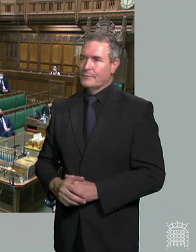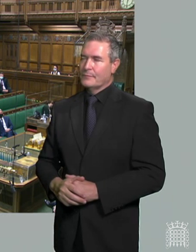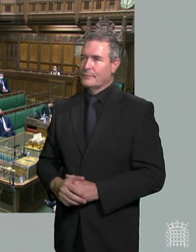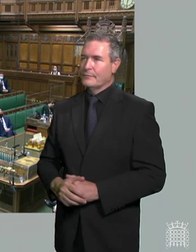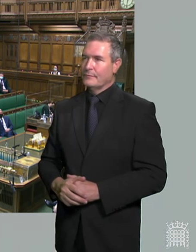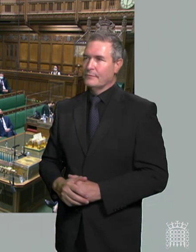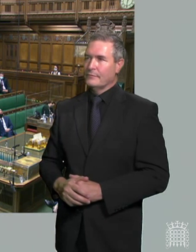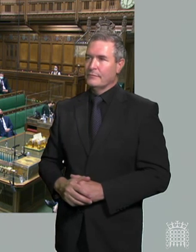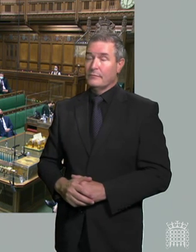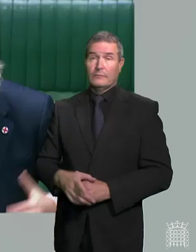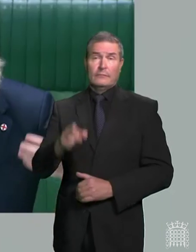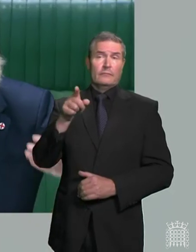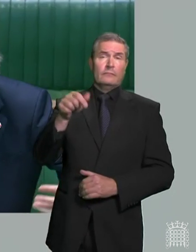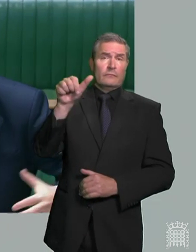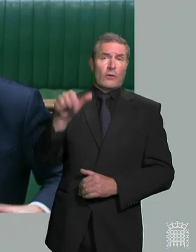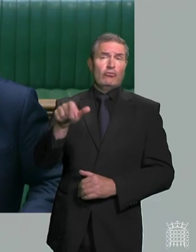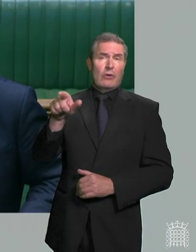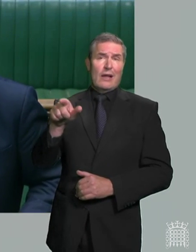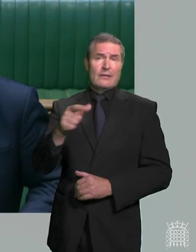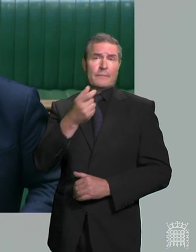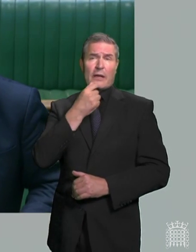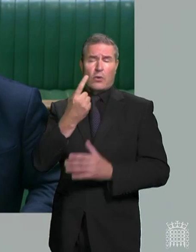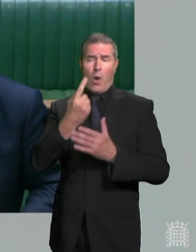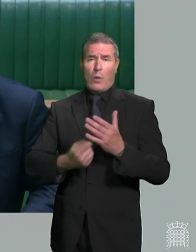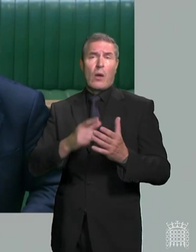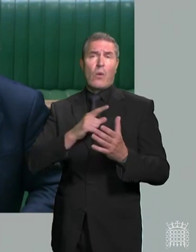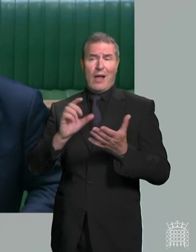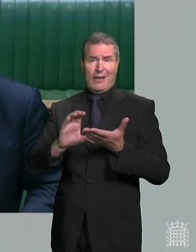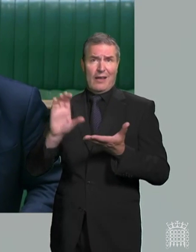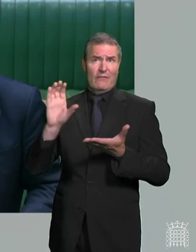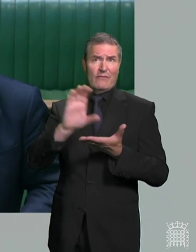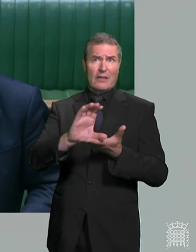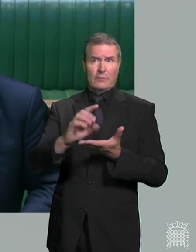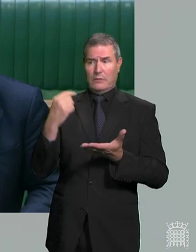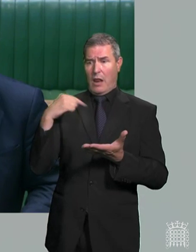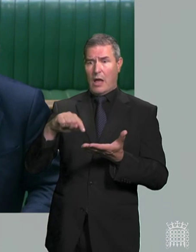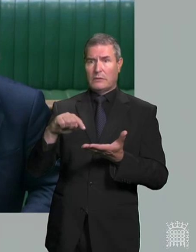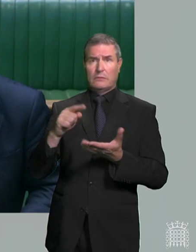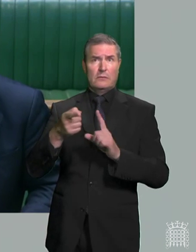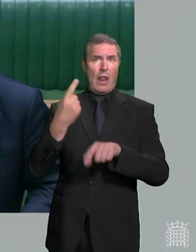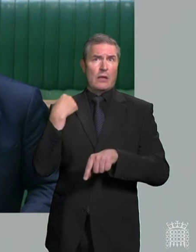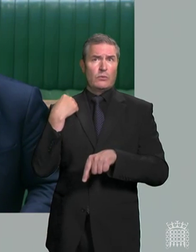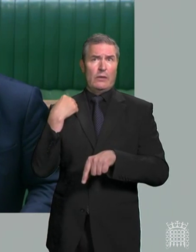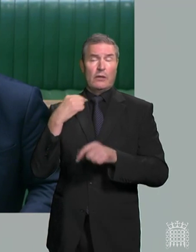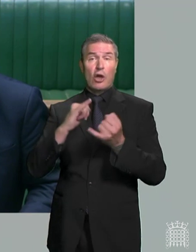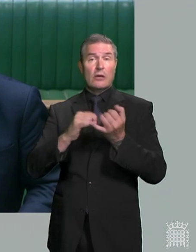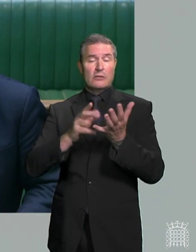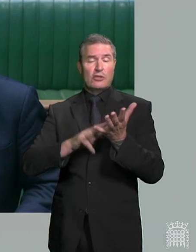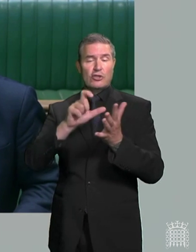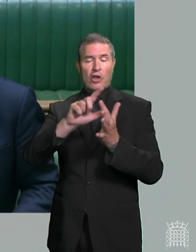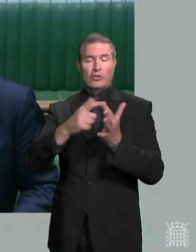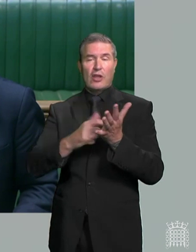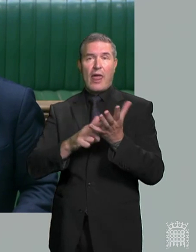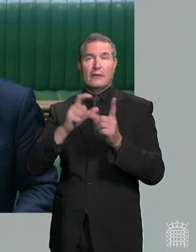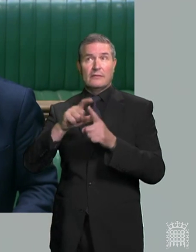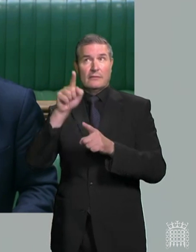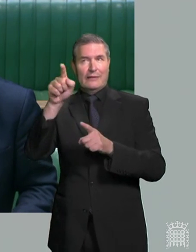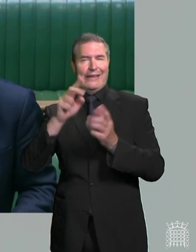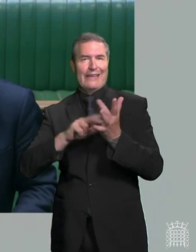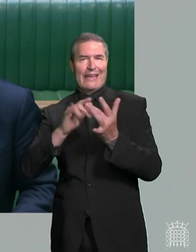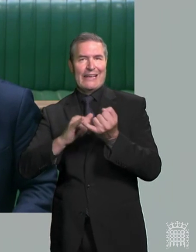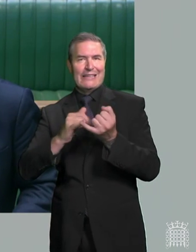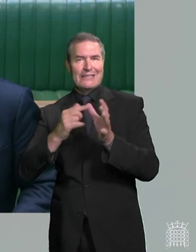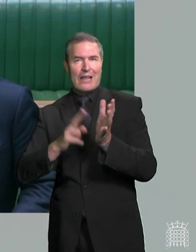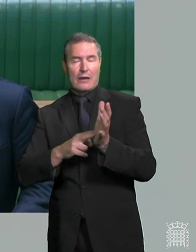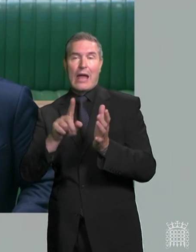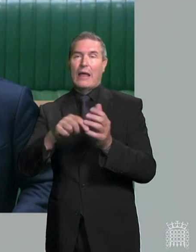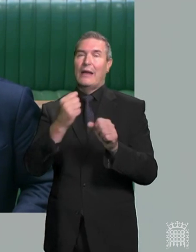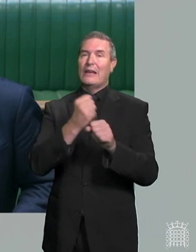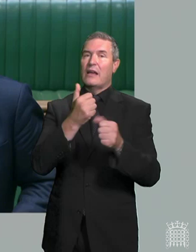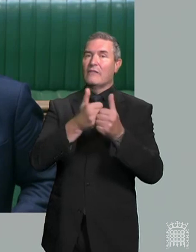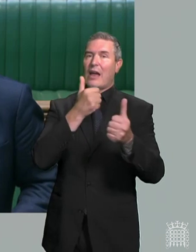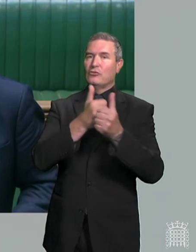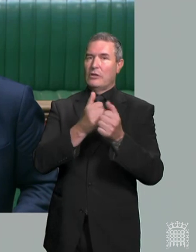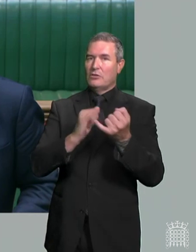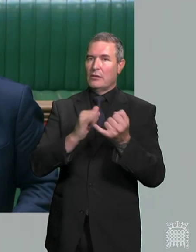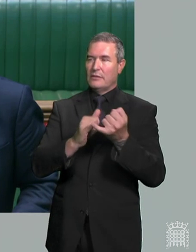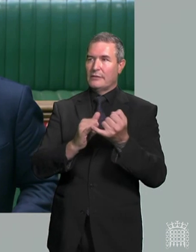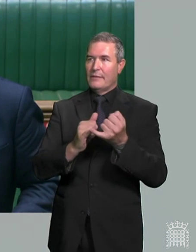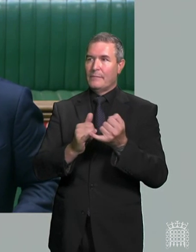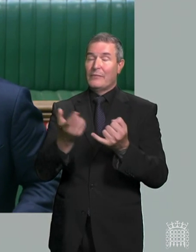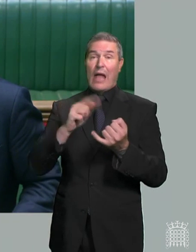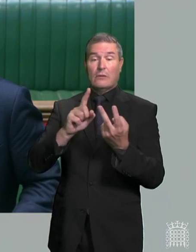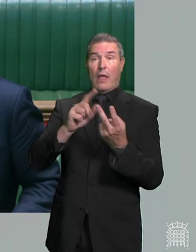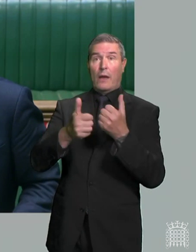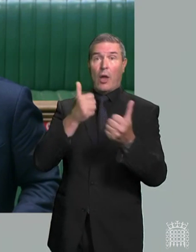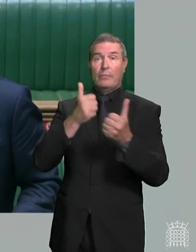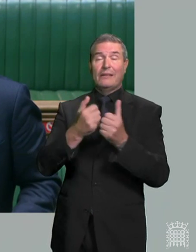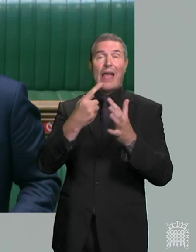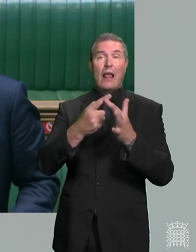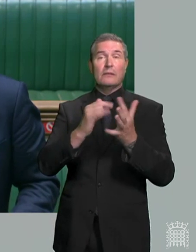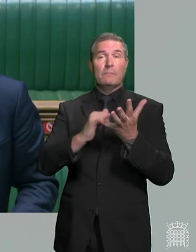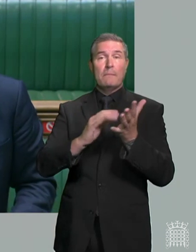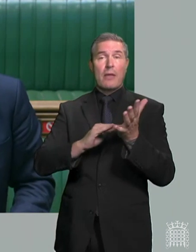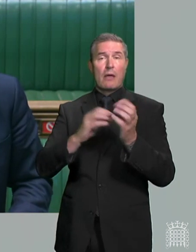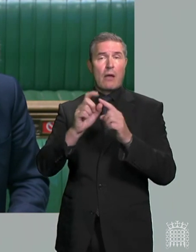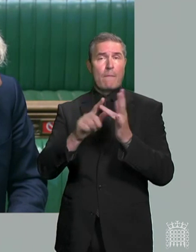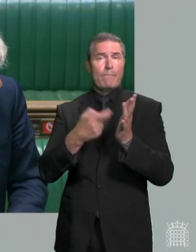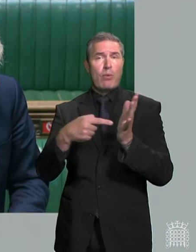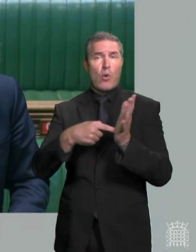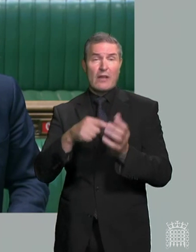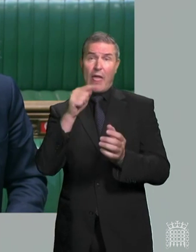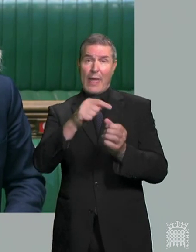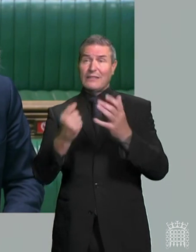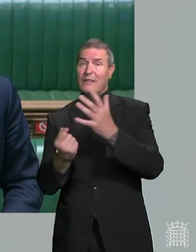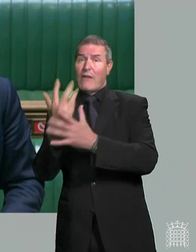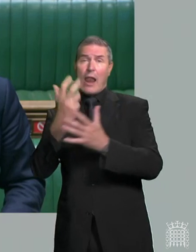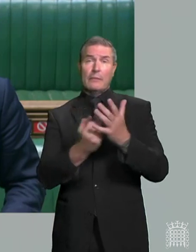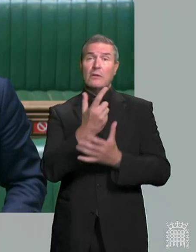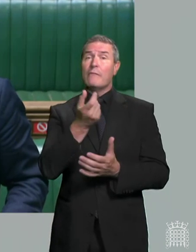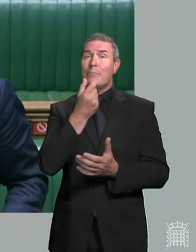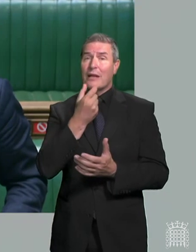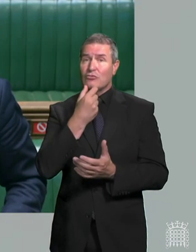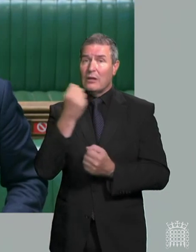My honourable Friend is completely right. The investments that we have seen in just the last week or so—Nissan’s investment in a gigafactory in Sunderland and what Stellantis is doing at Ellesmere Port—are tremendously exciting for battery-powered vehicles.